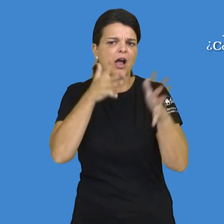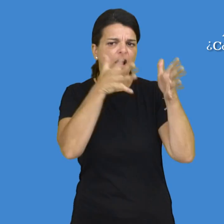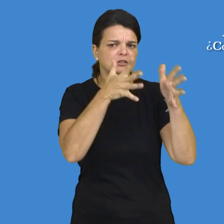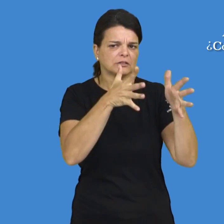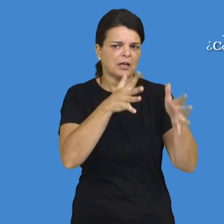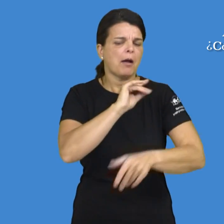aconsejar